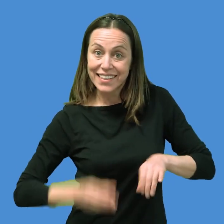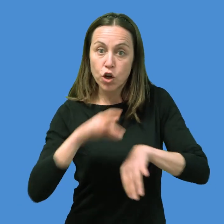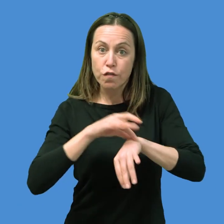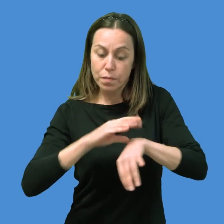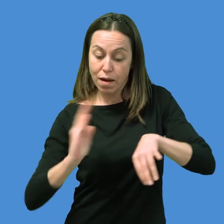enfermo